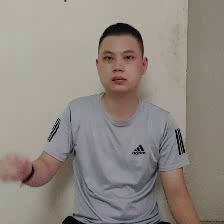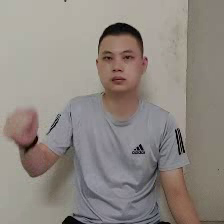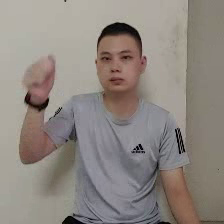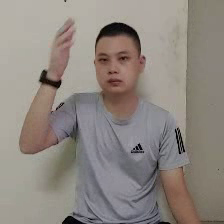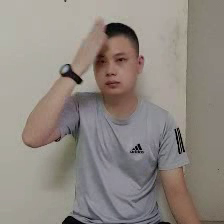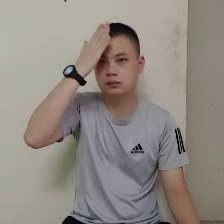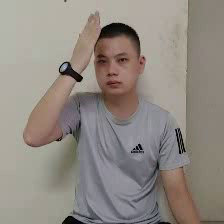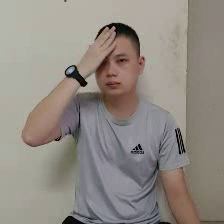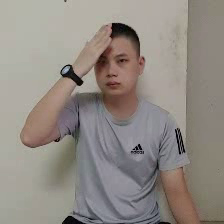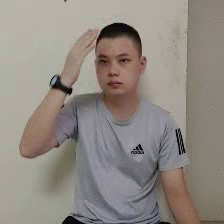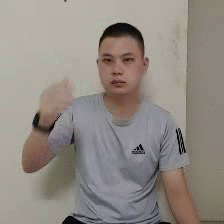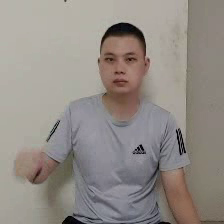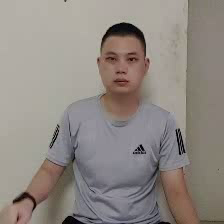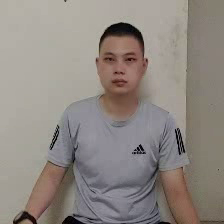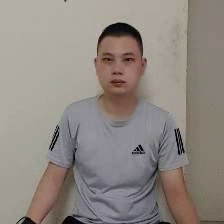Biết